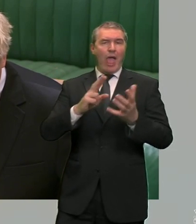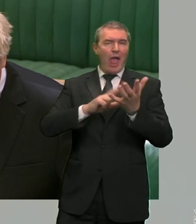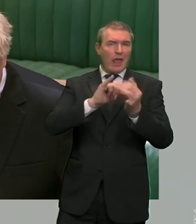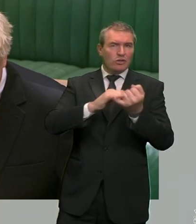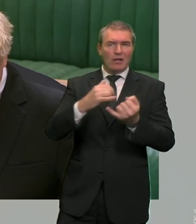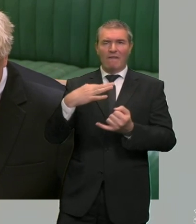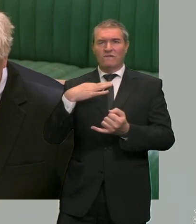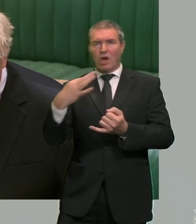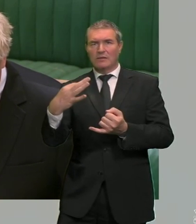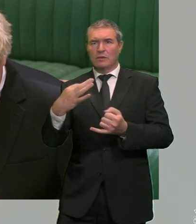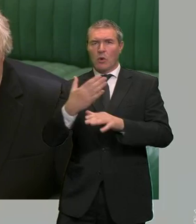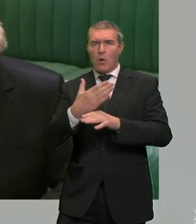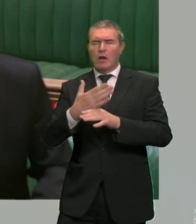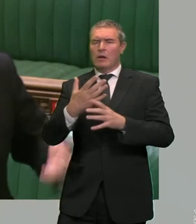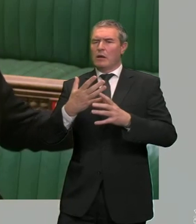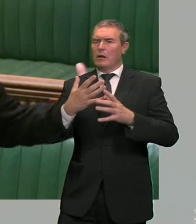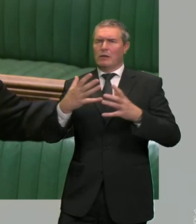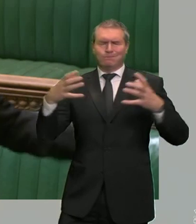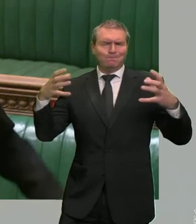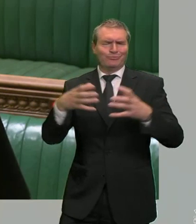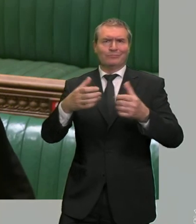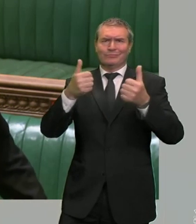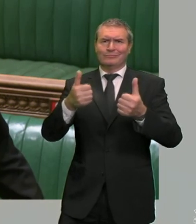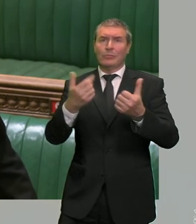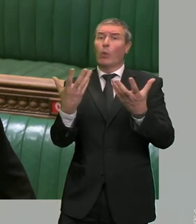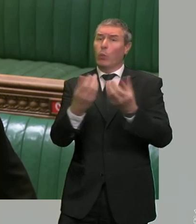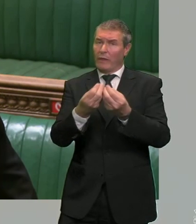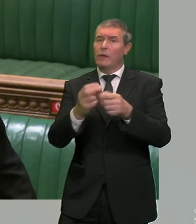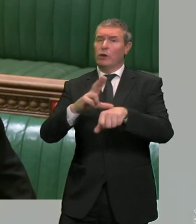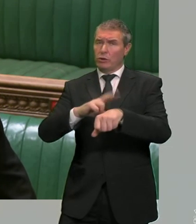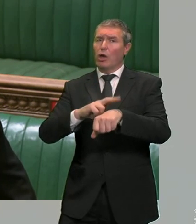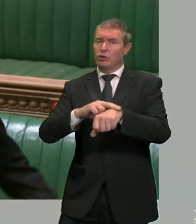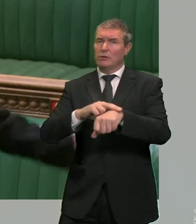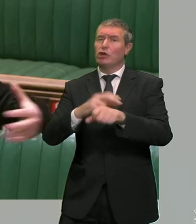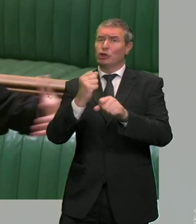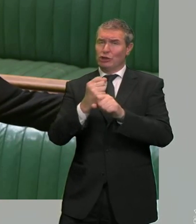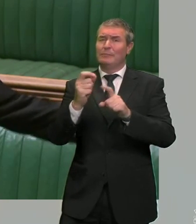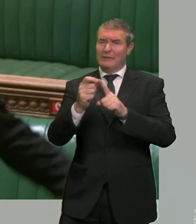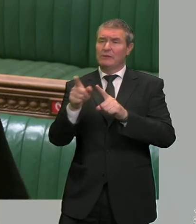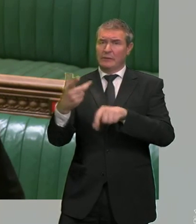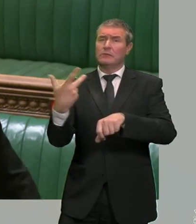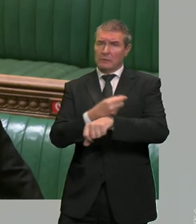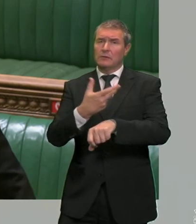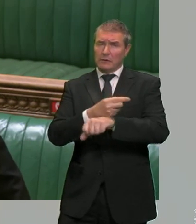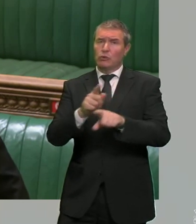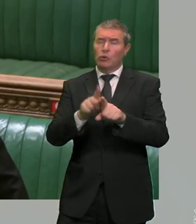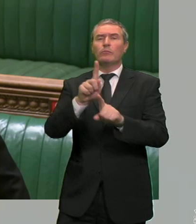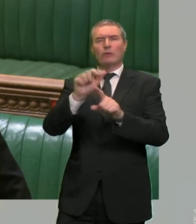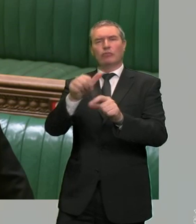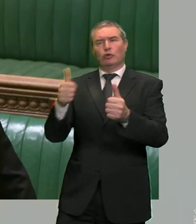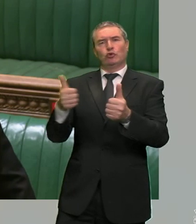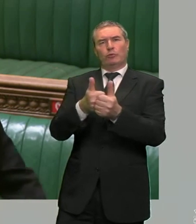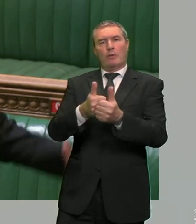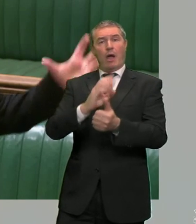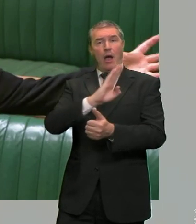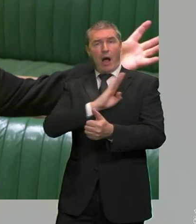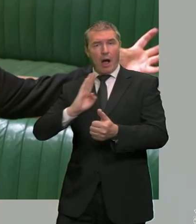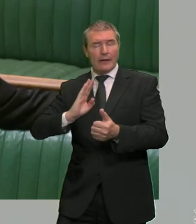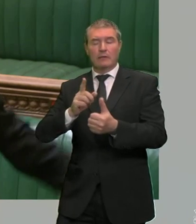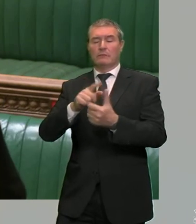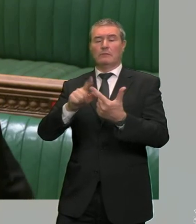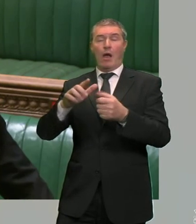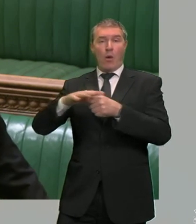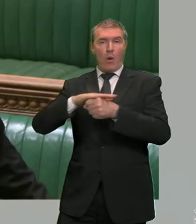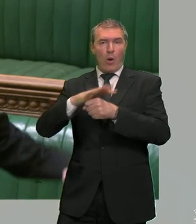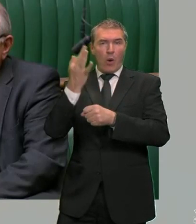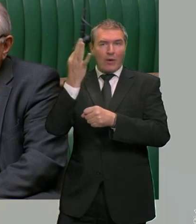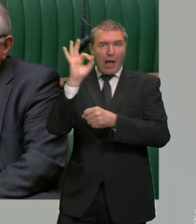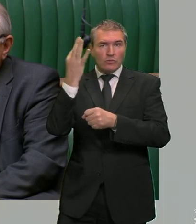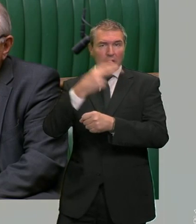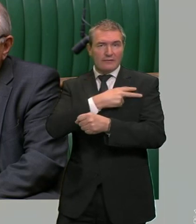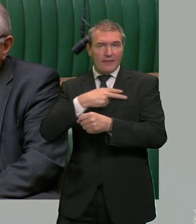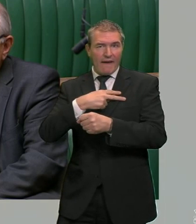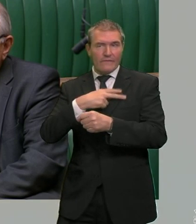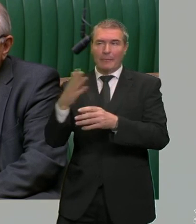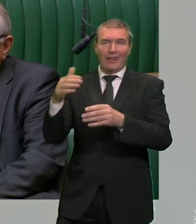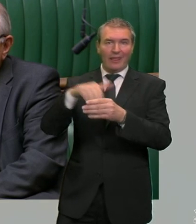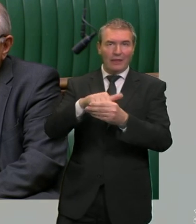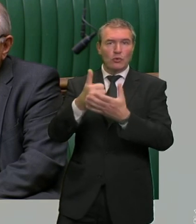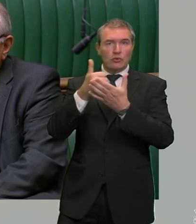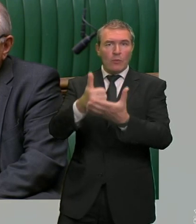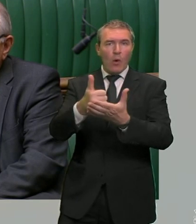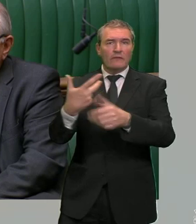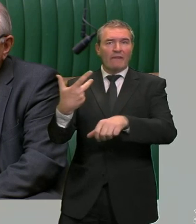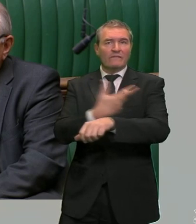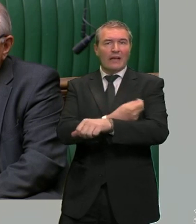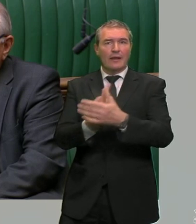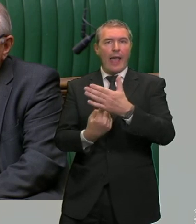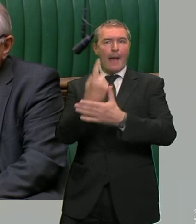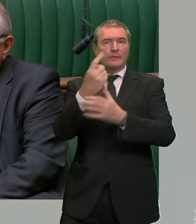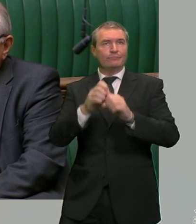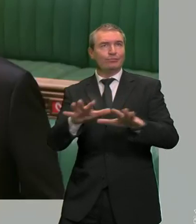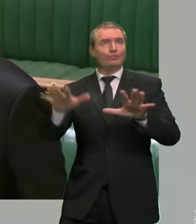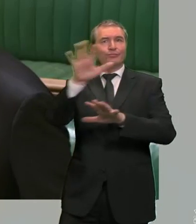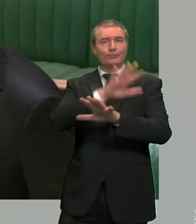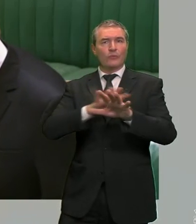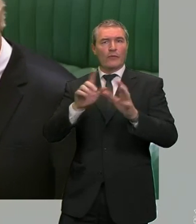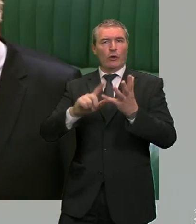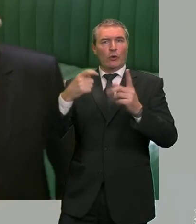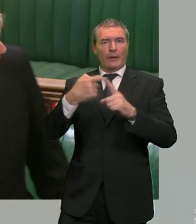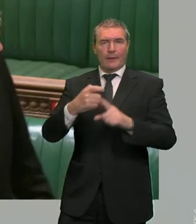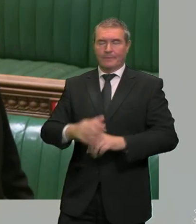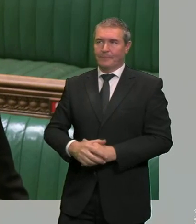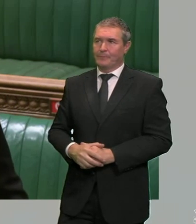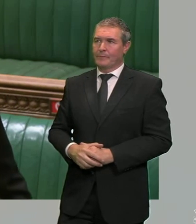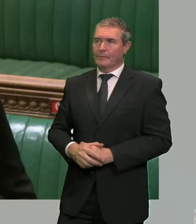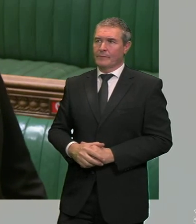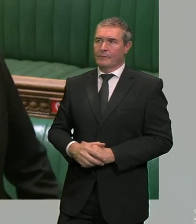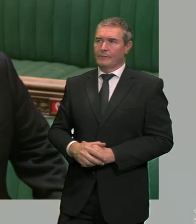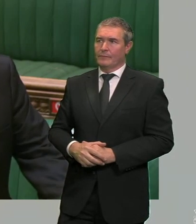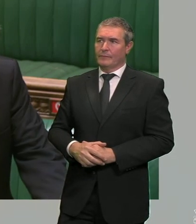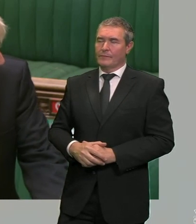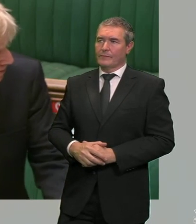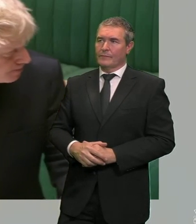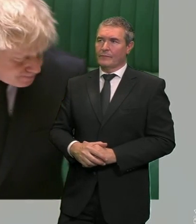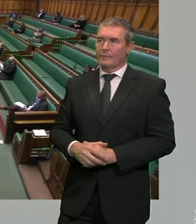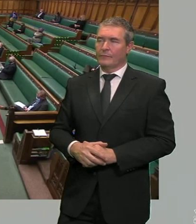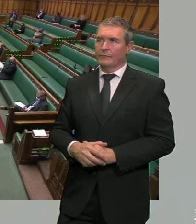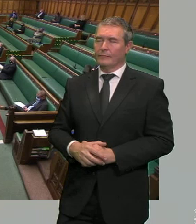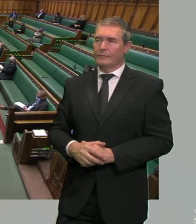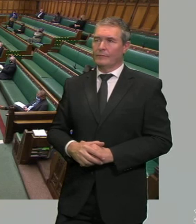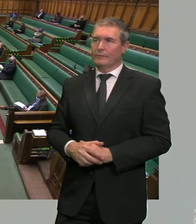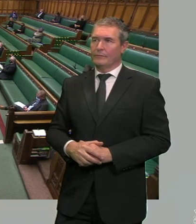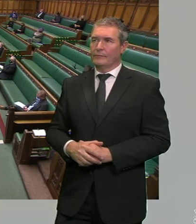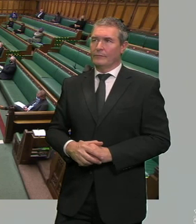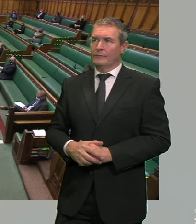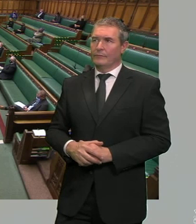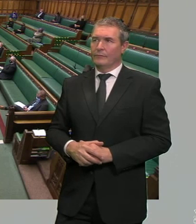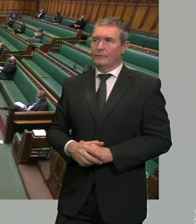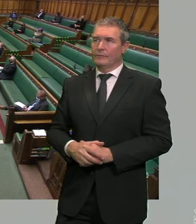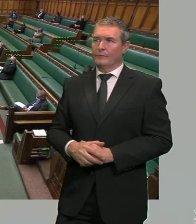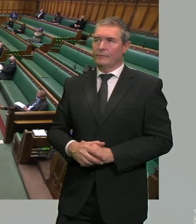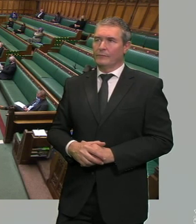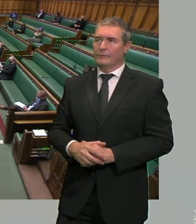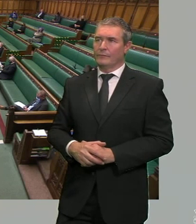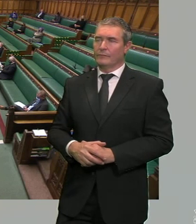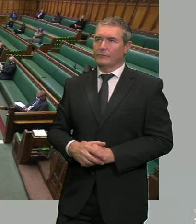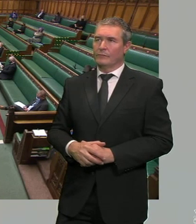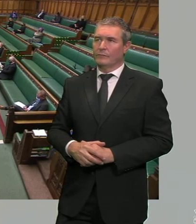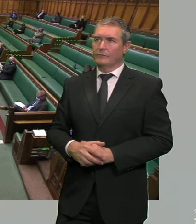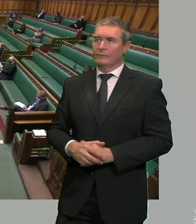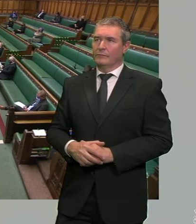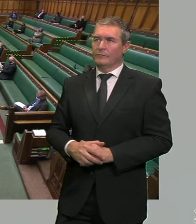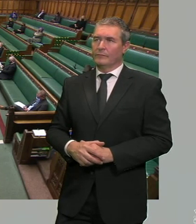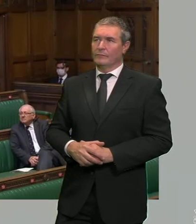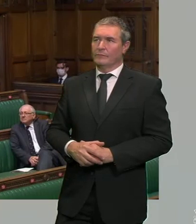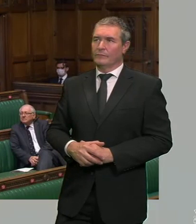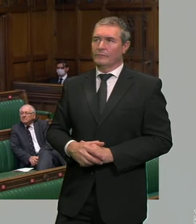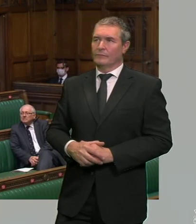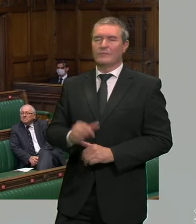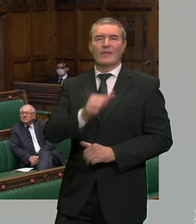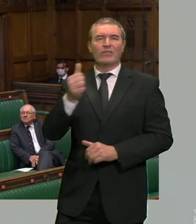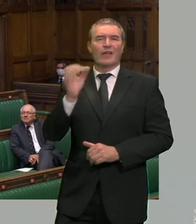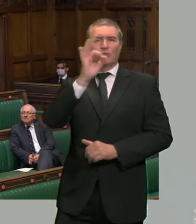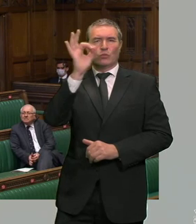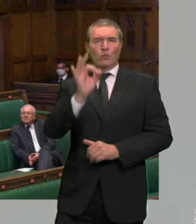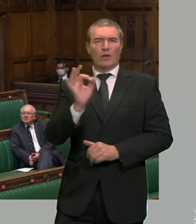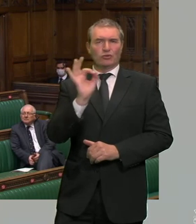It has been led by the NHS, with GPs very often doing the lion’s share of the work, but they have been supported by the Army, by local council officials, who have also been absolutely magnificent, and, as colleagues have said, by volunteers as well.